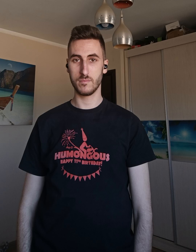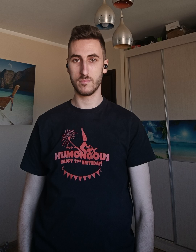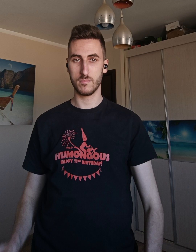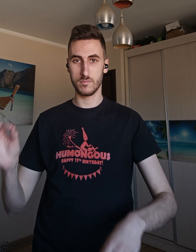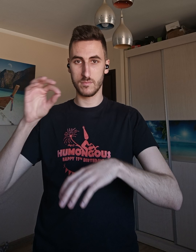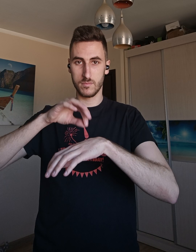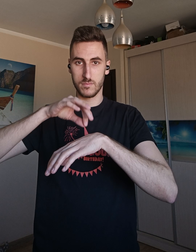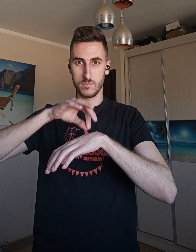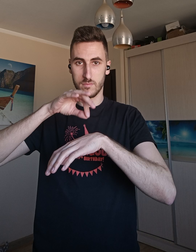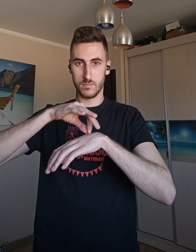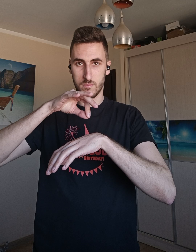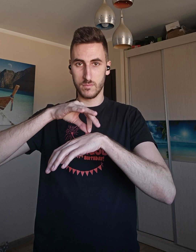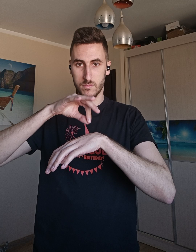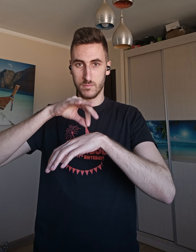רופא